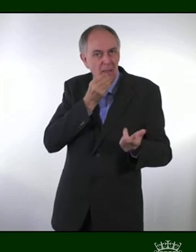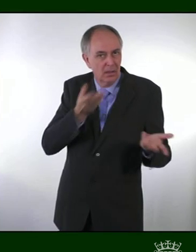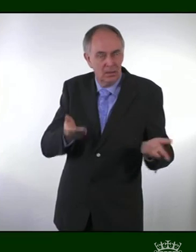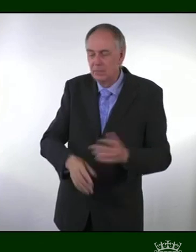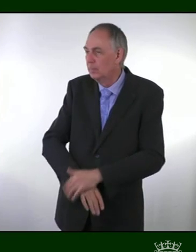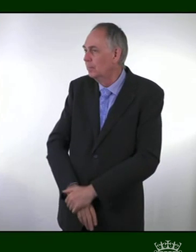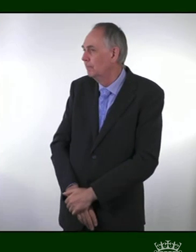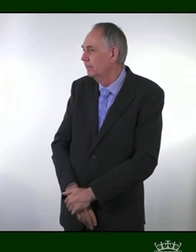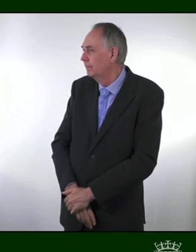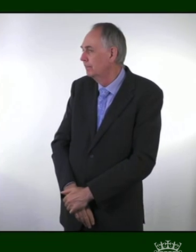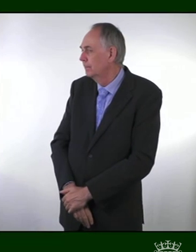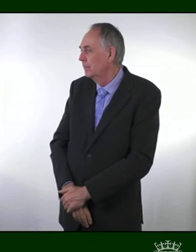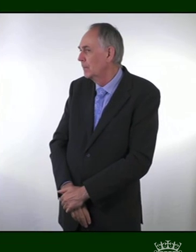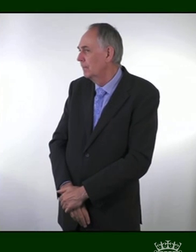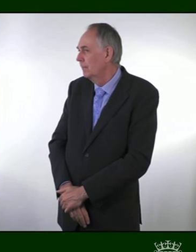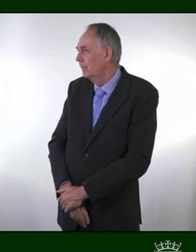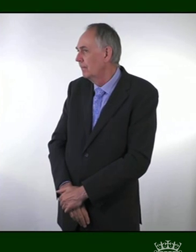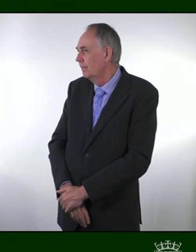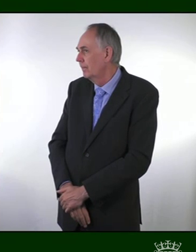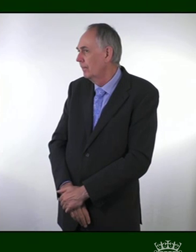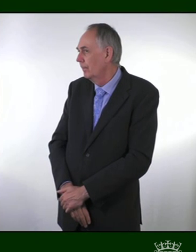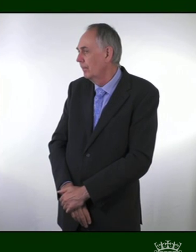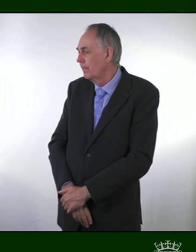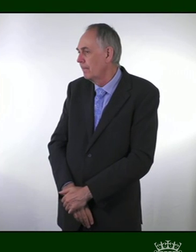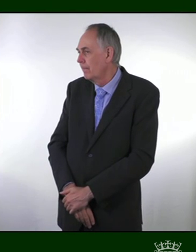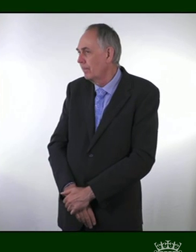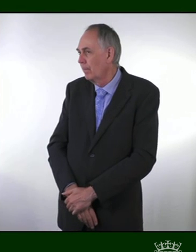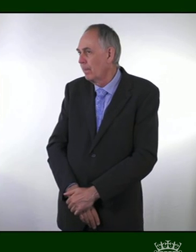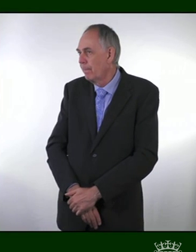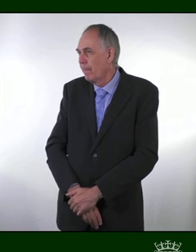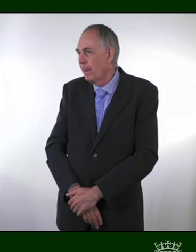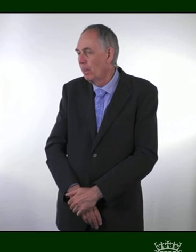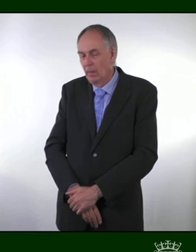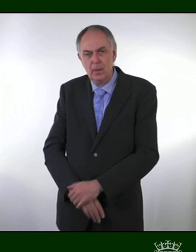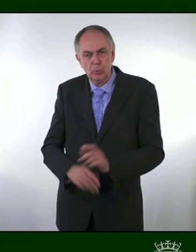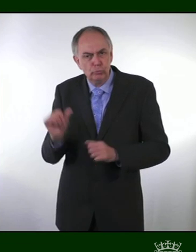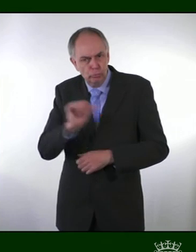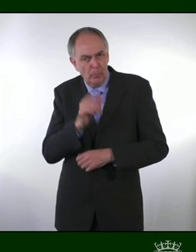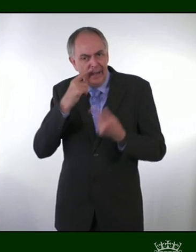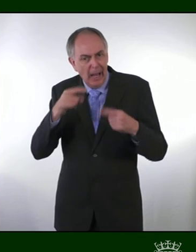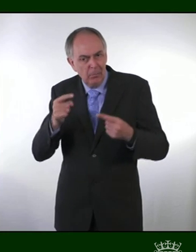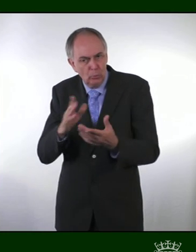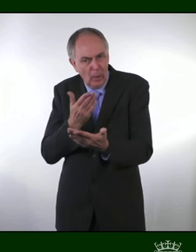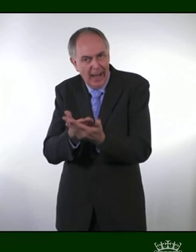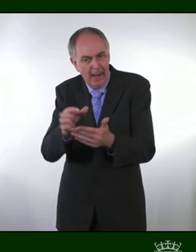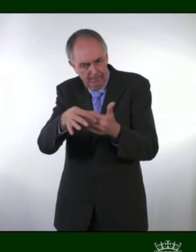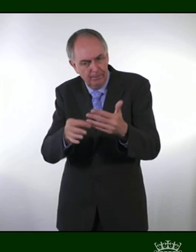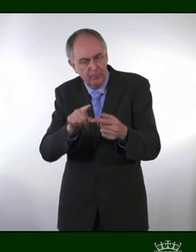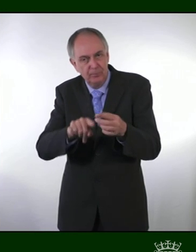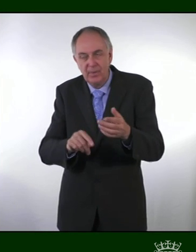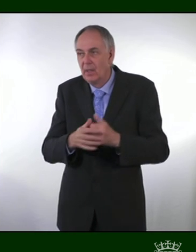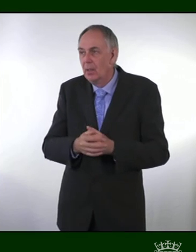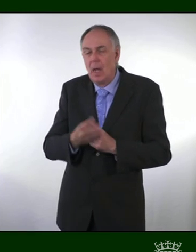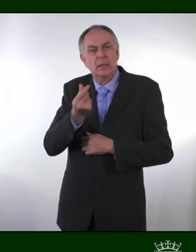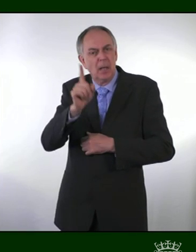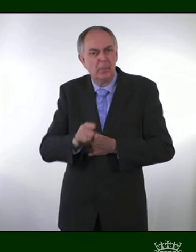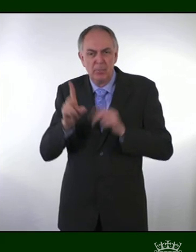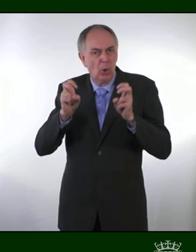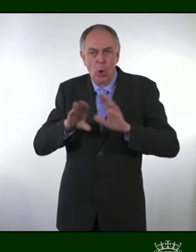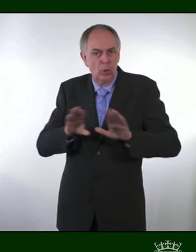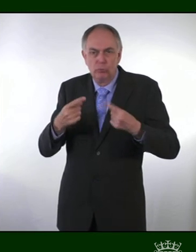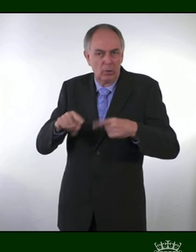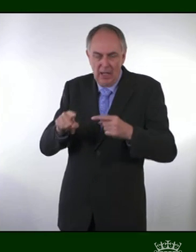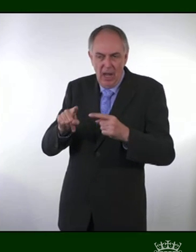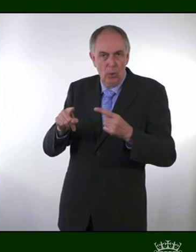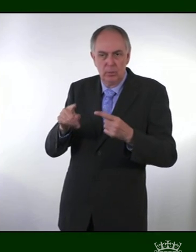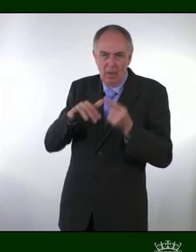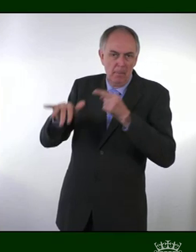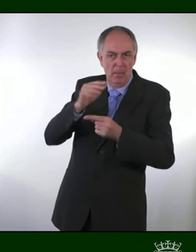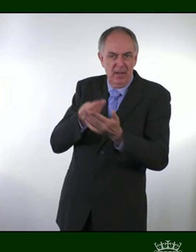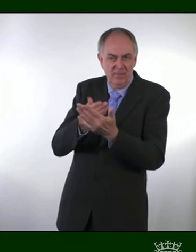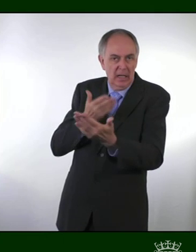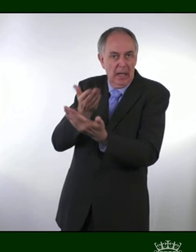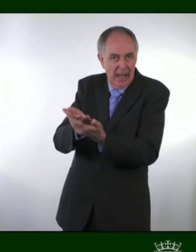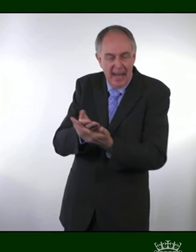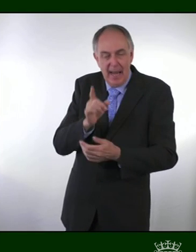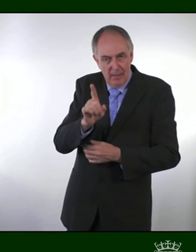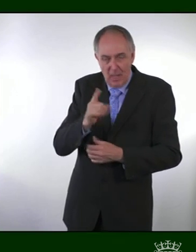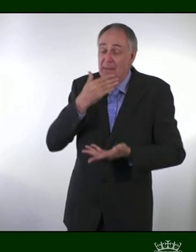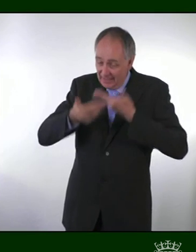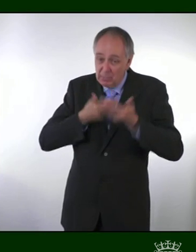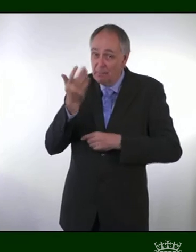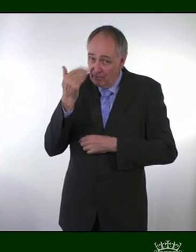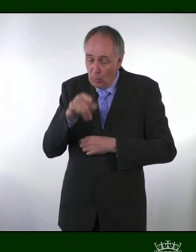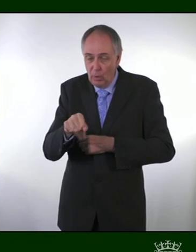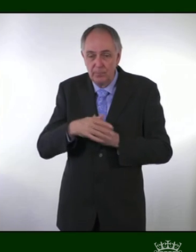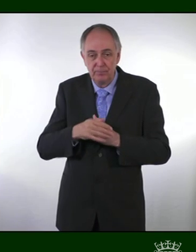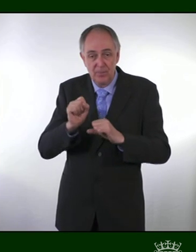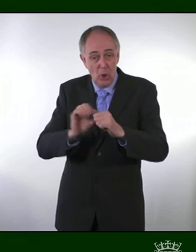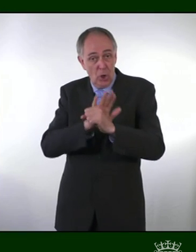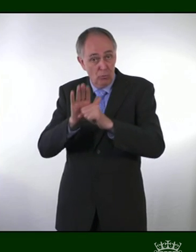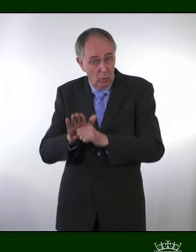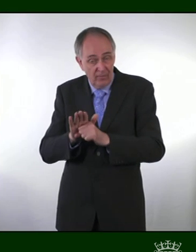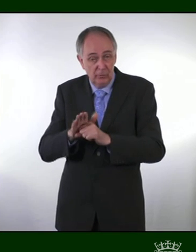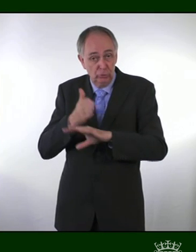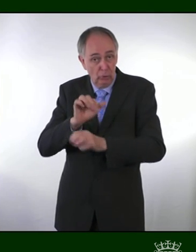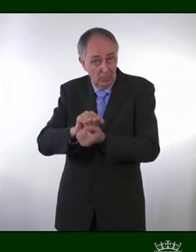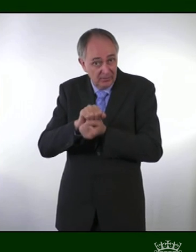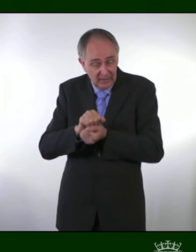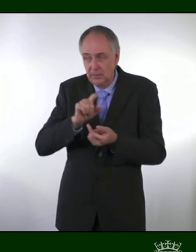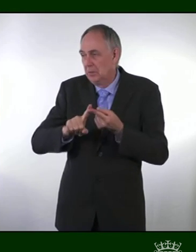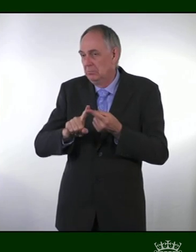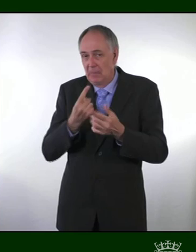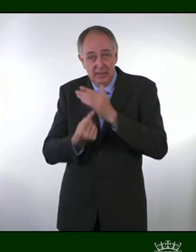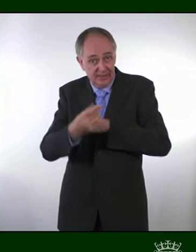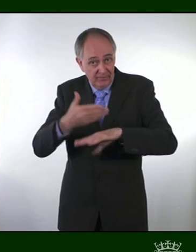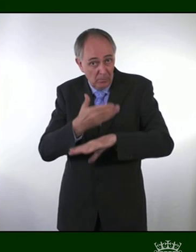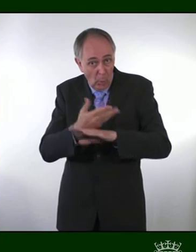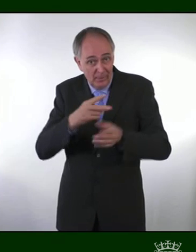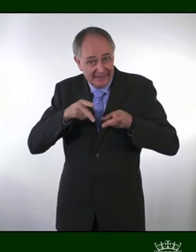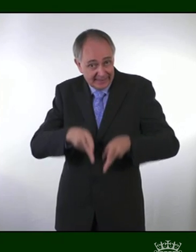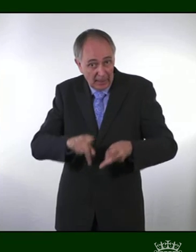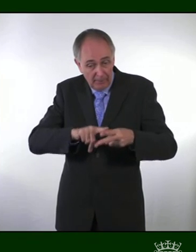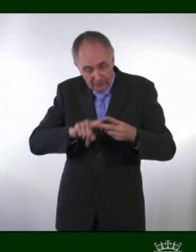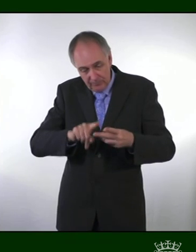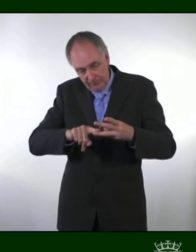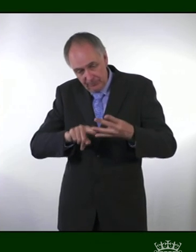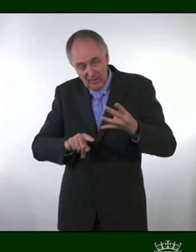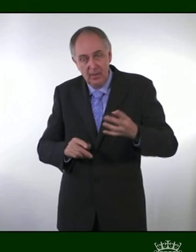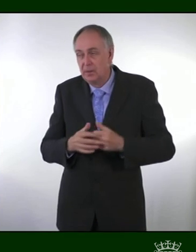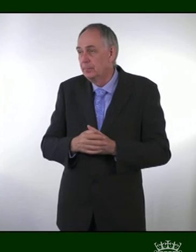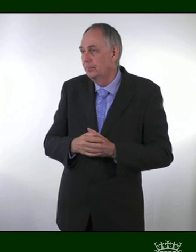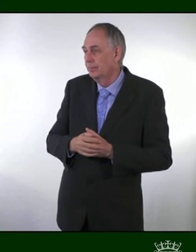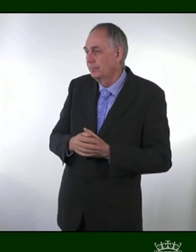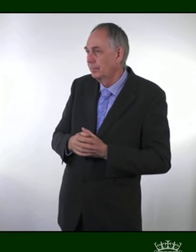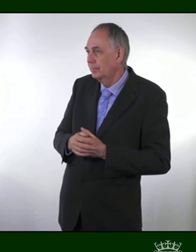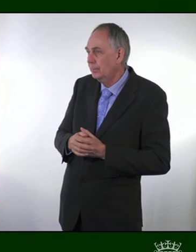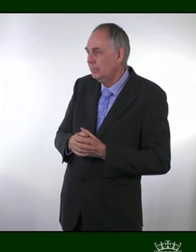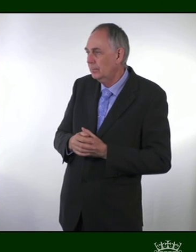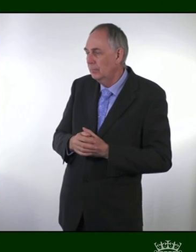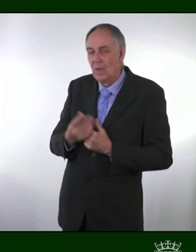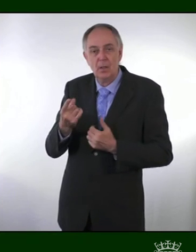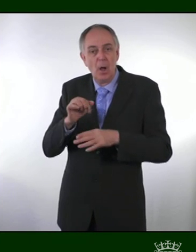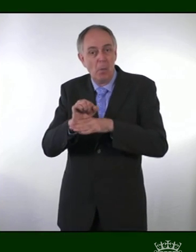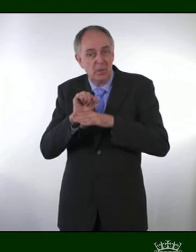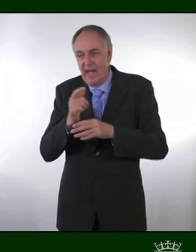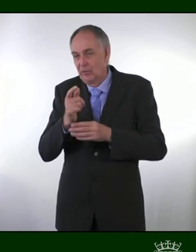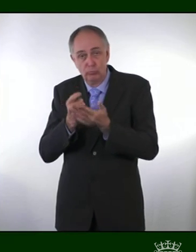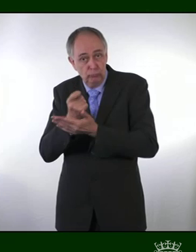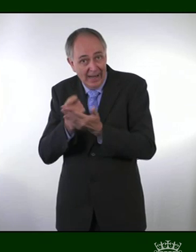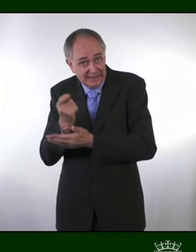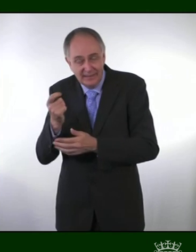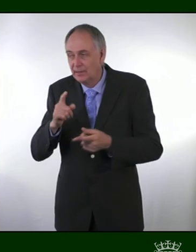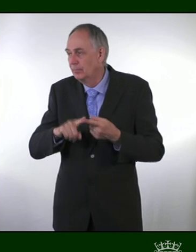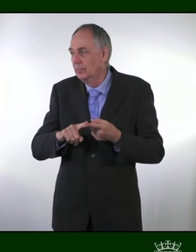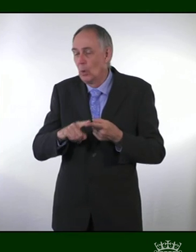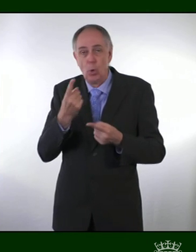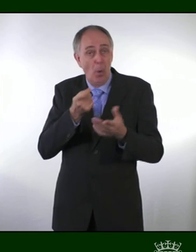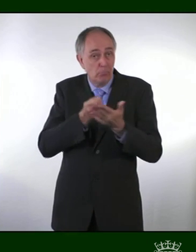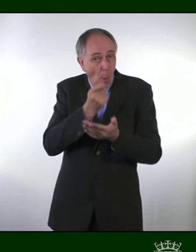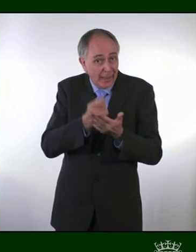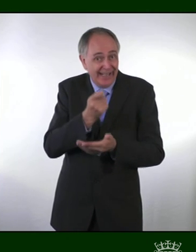Of course they should be eligible for those, but as I have said to the right honourable Gentleman repeatedly in the Chamber, those who have no recourse to public funds do have access to the coronavirus job retention scheme, the self-employment income support scheme, the measures that we have introduced to protect renters and the mortgage holiday for those who need it.